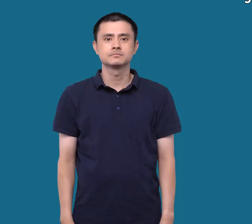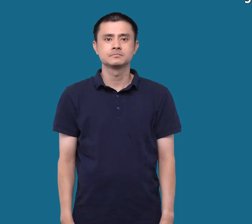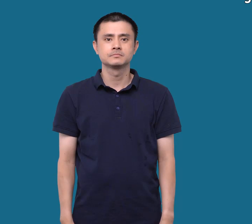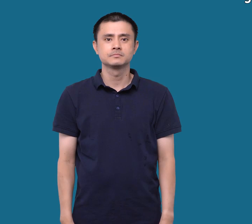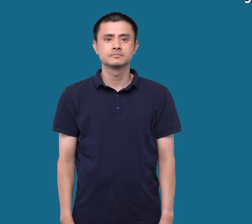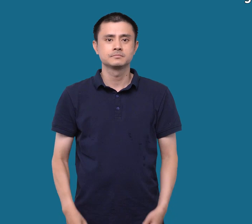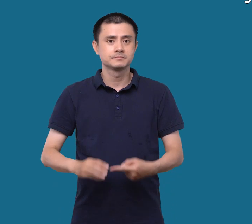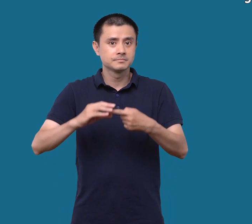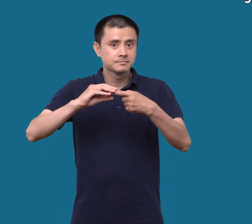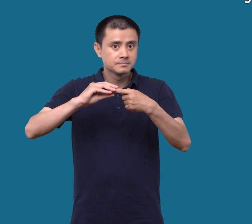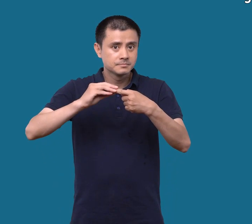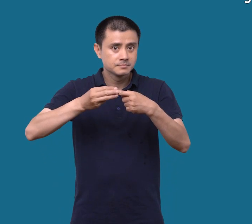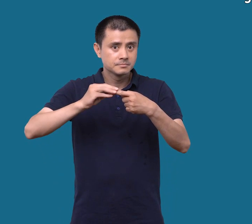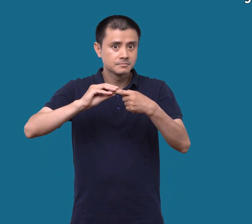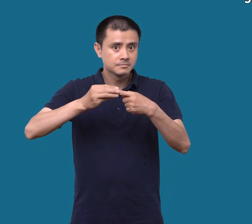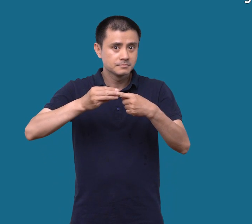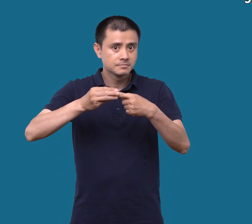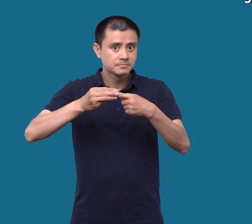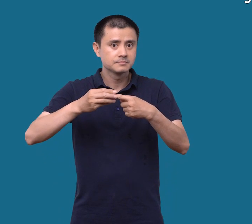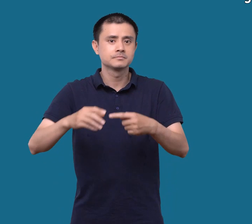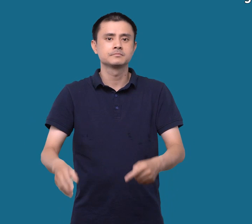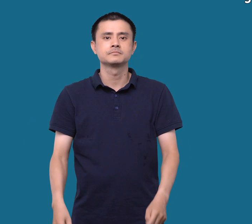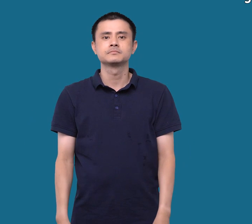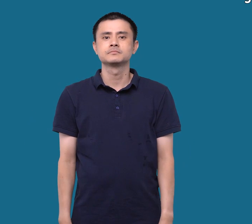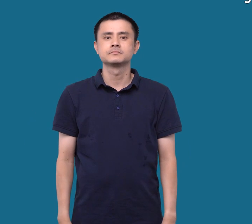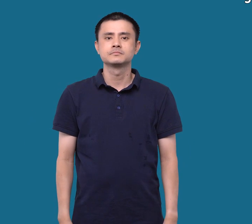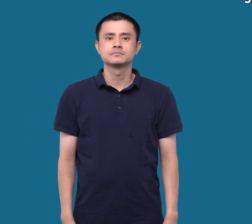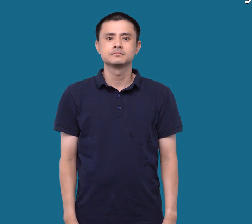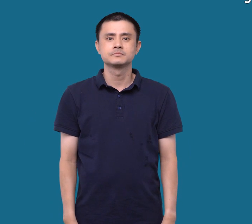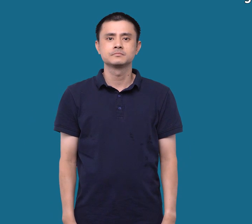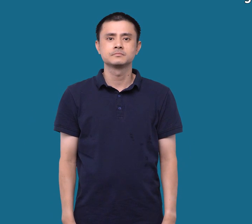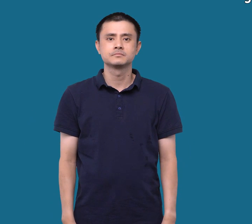gọt bút chì (cái)